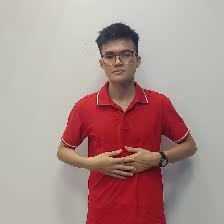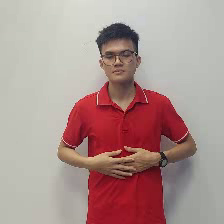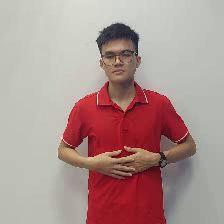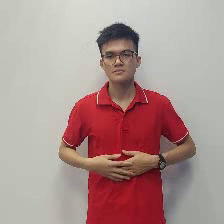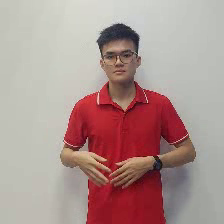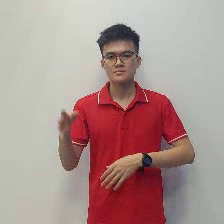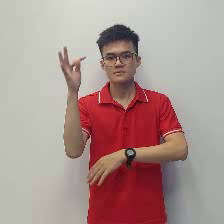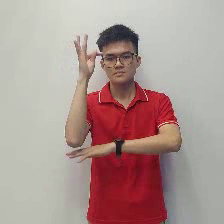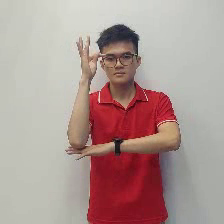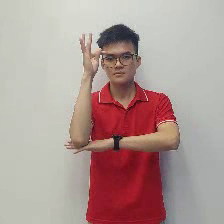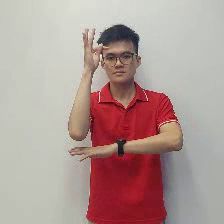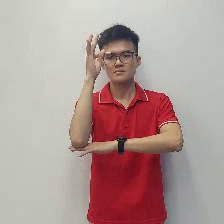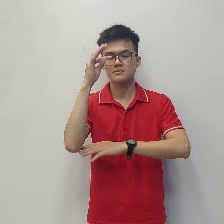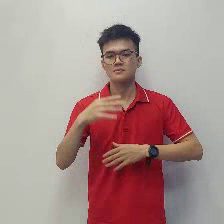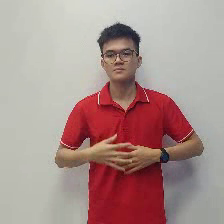Trưa